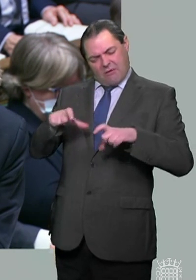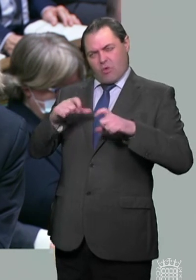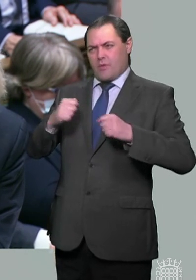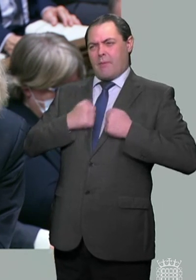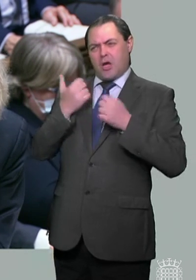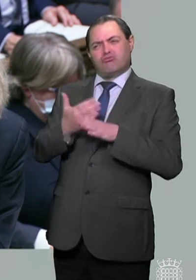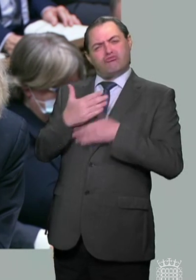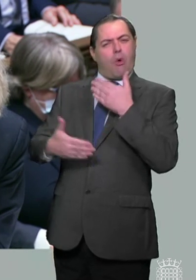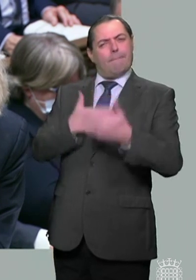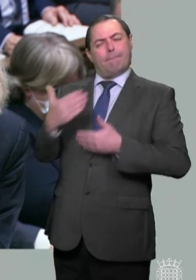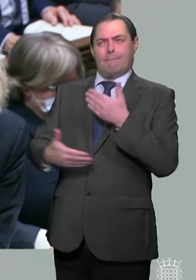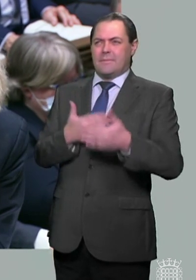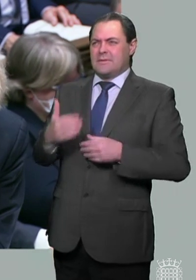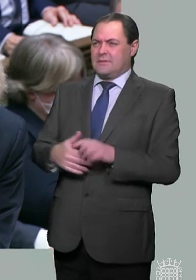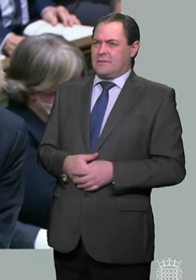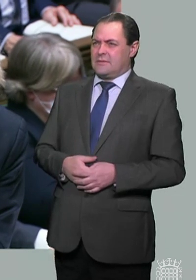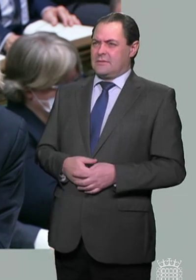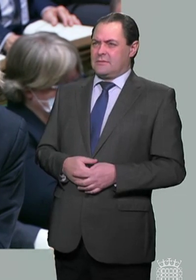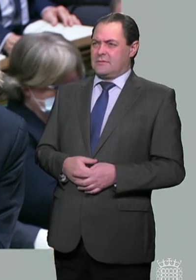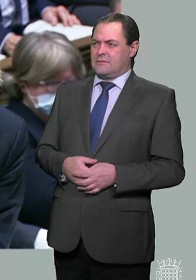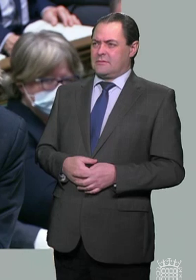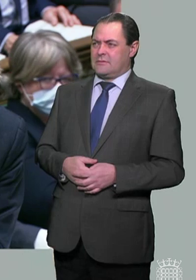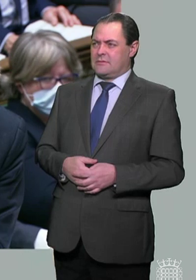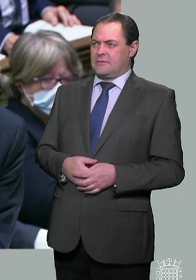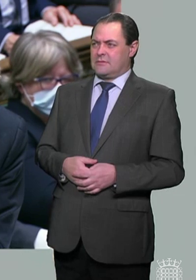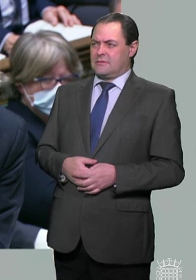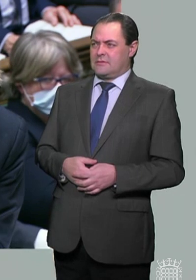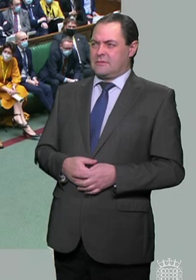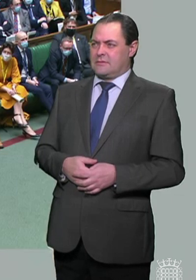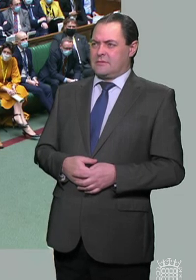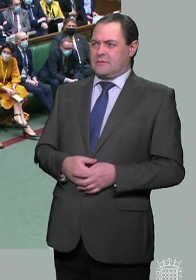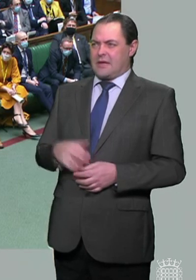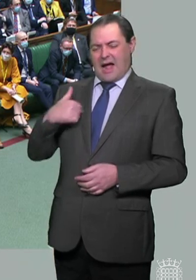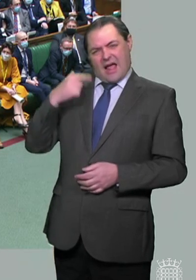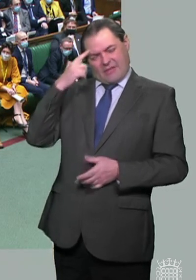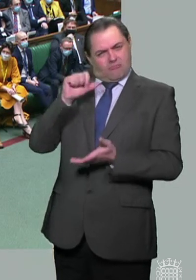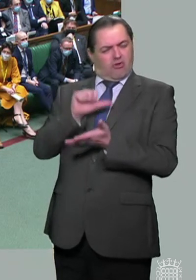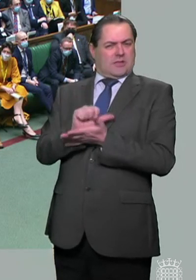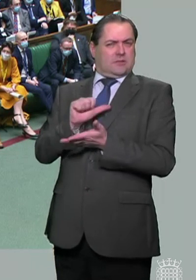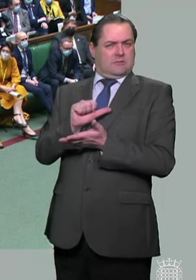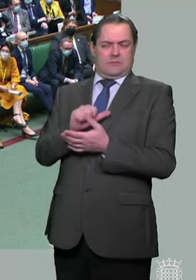I believe that that is the right thing to do.